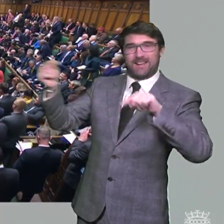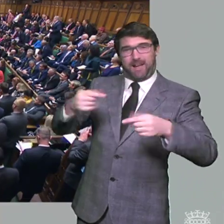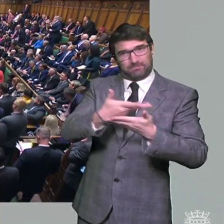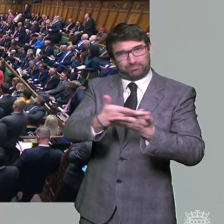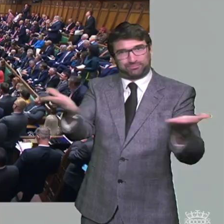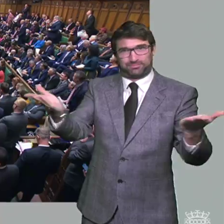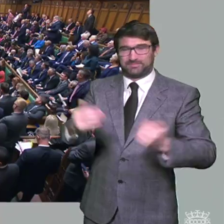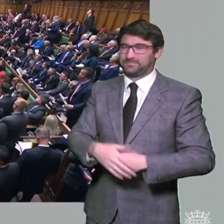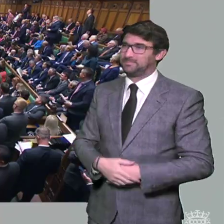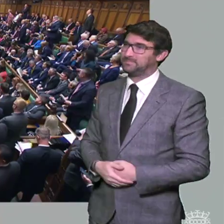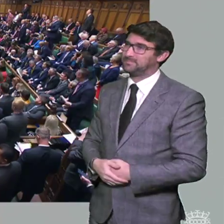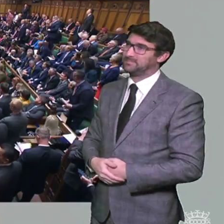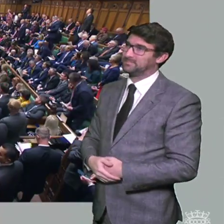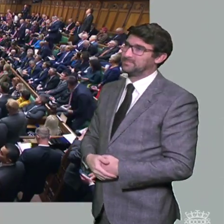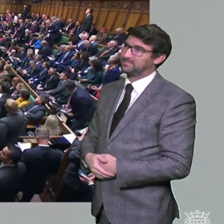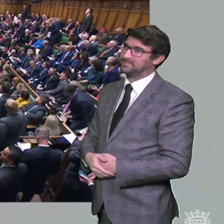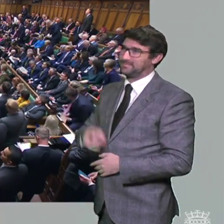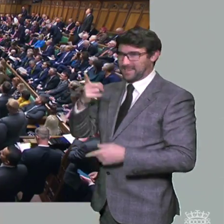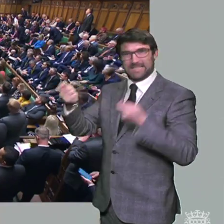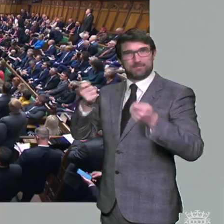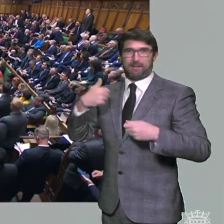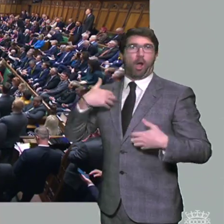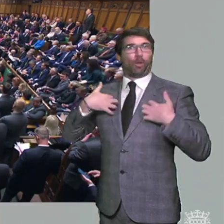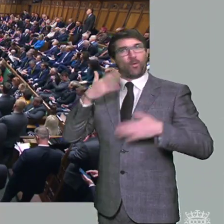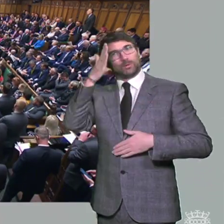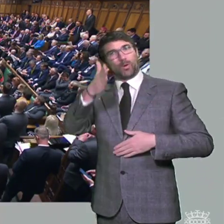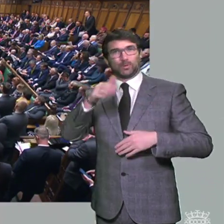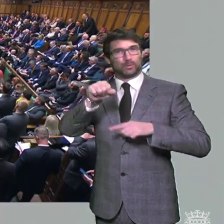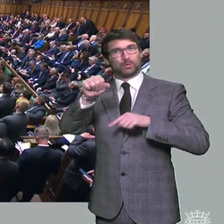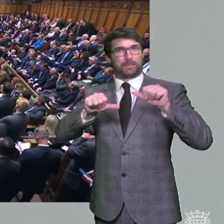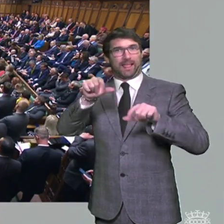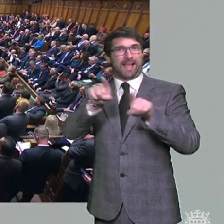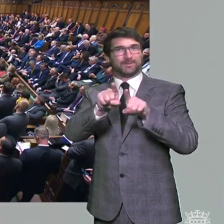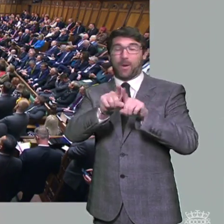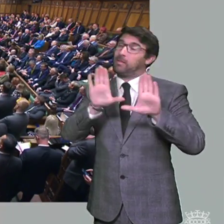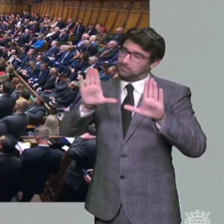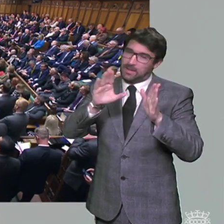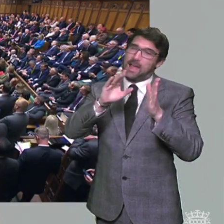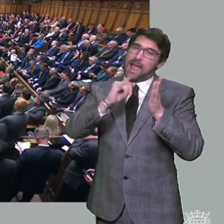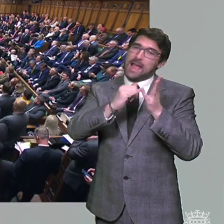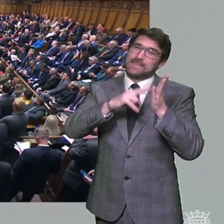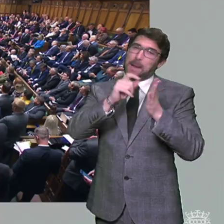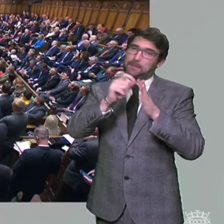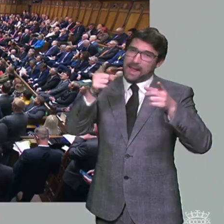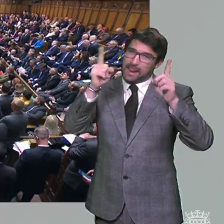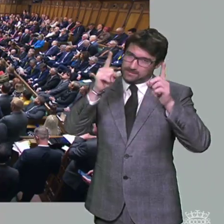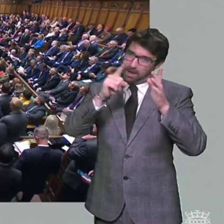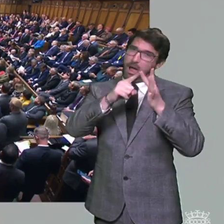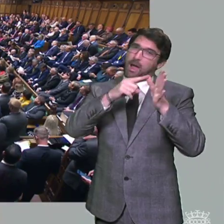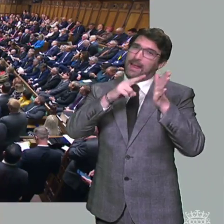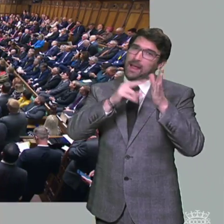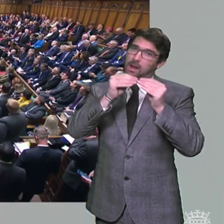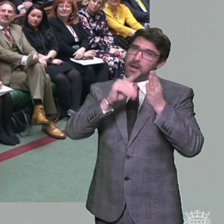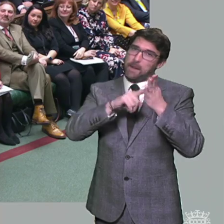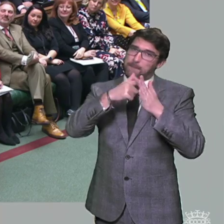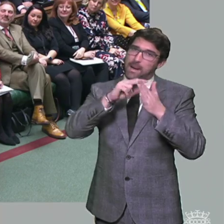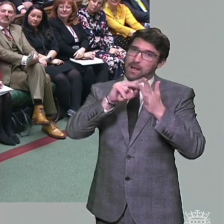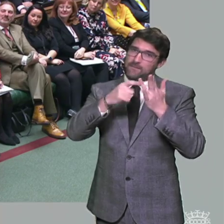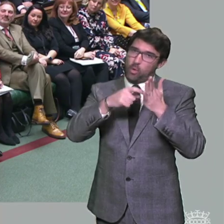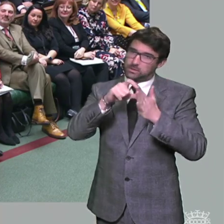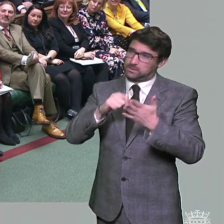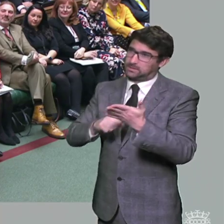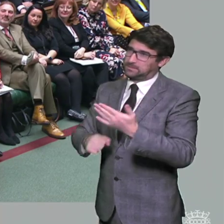I look forward to a rugby league invite as well. Let us now come to the leader of the SNP, Ian Blackford.